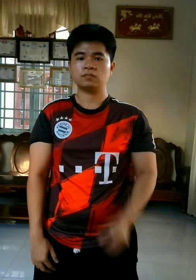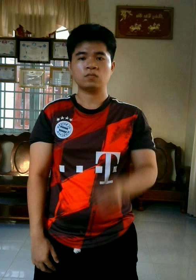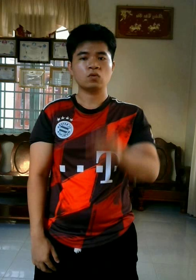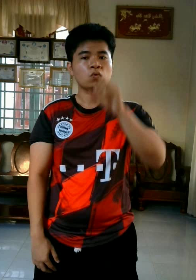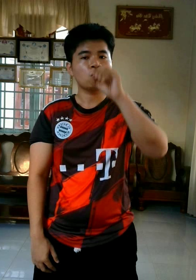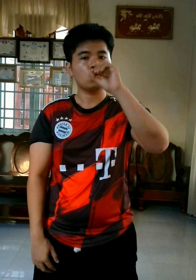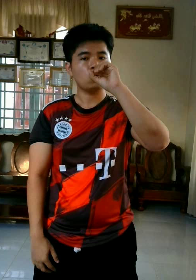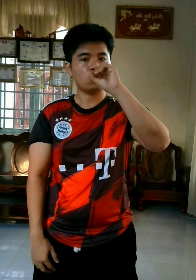uong nuoc